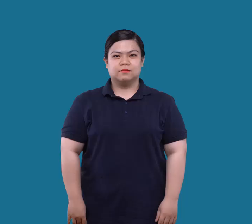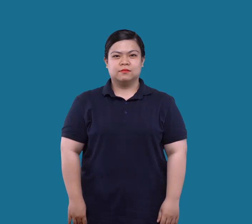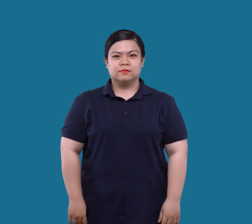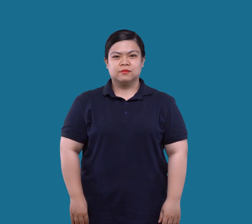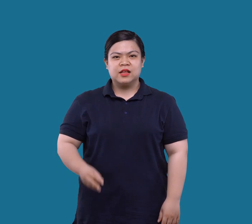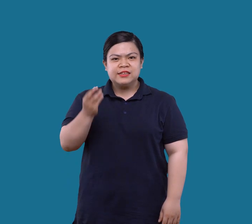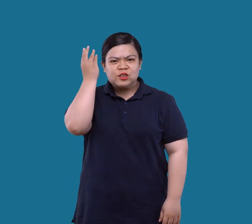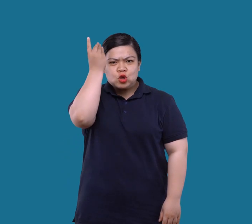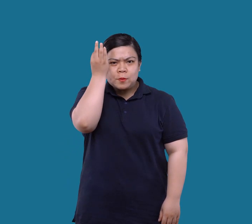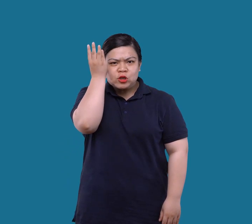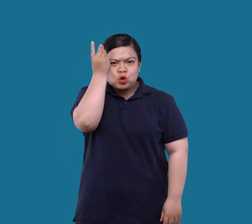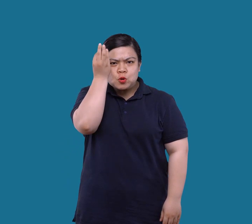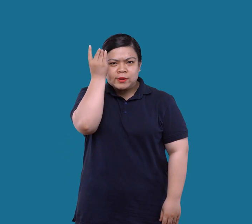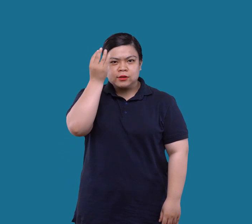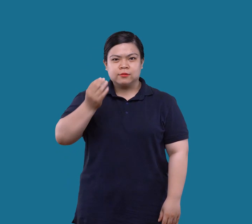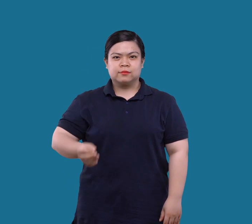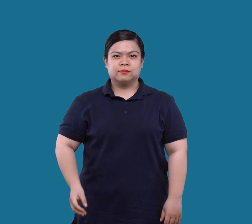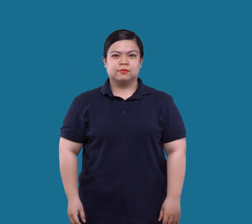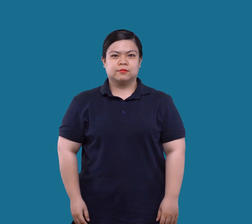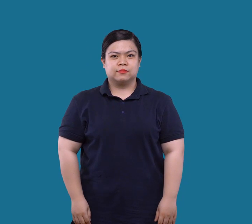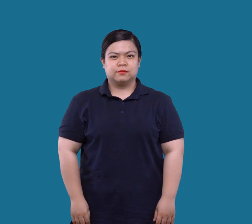tính nhẩm